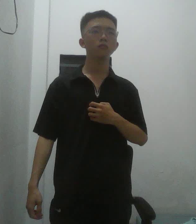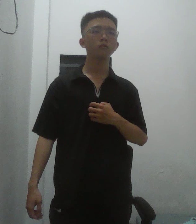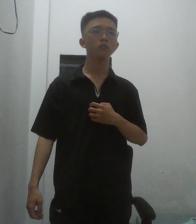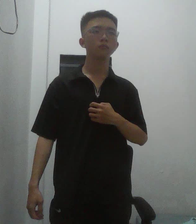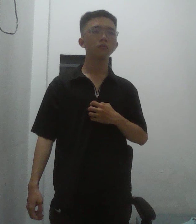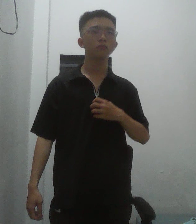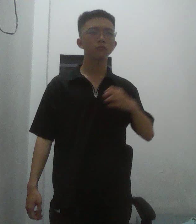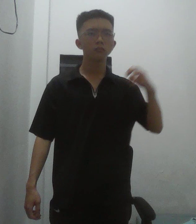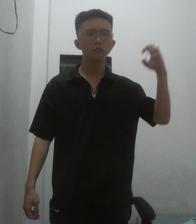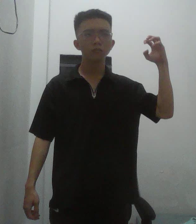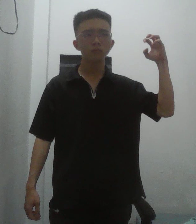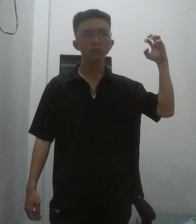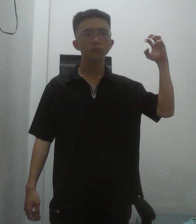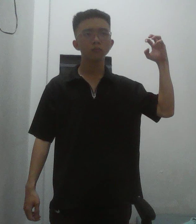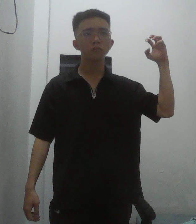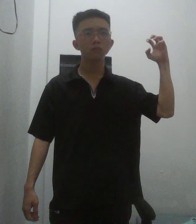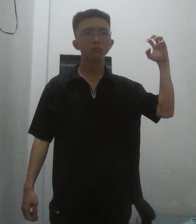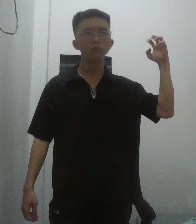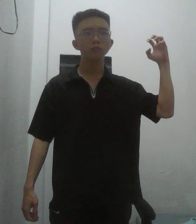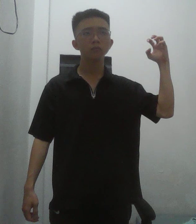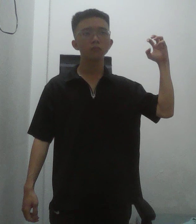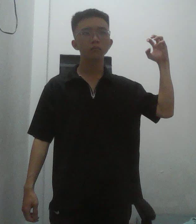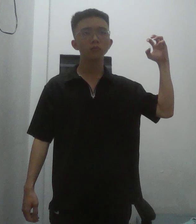tuc gian